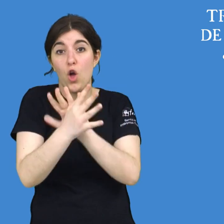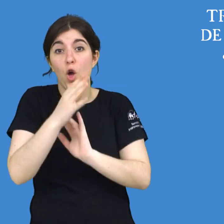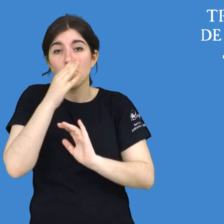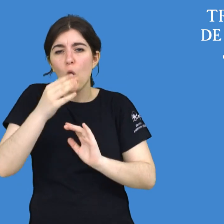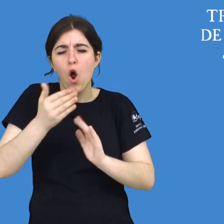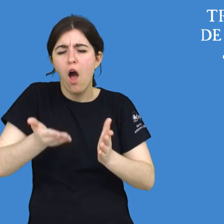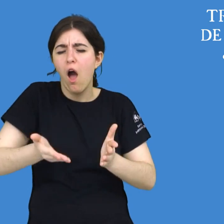motivo